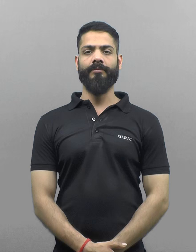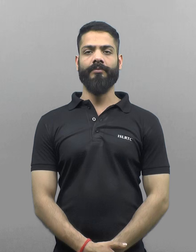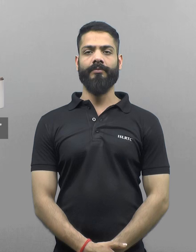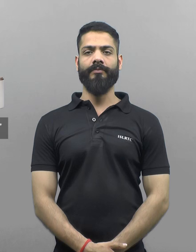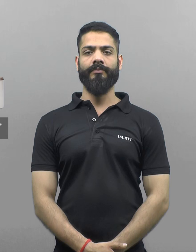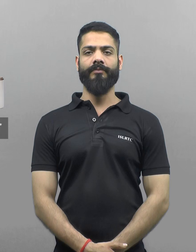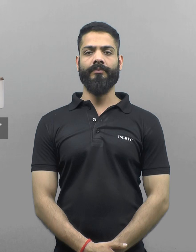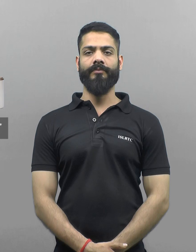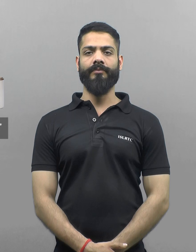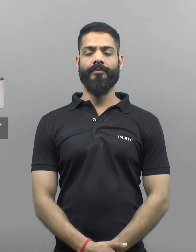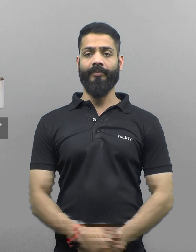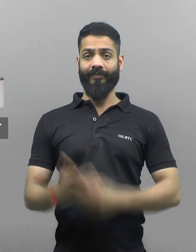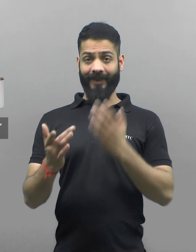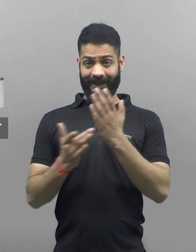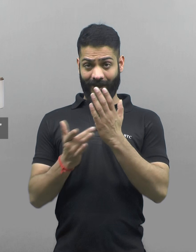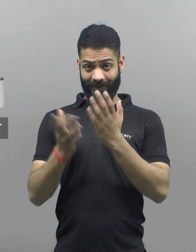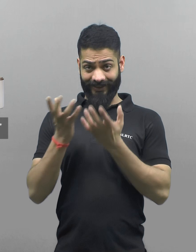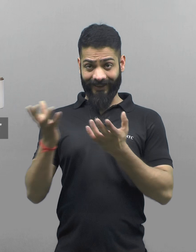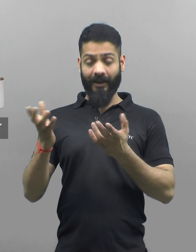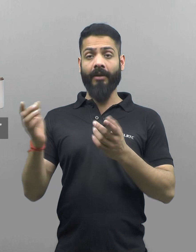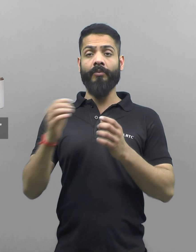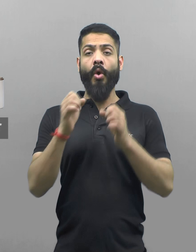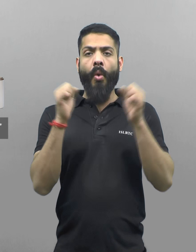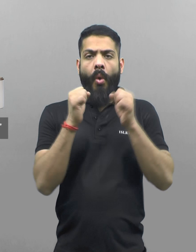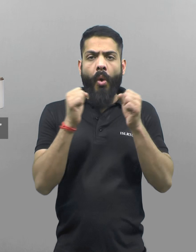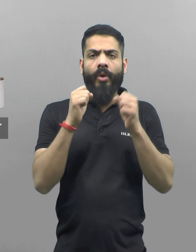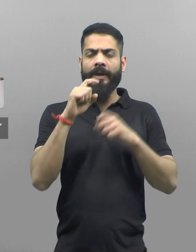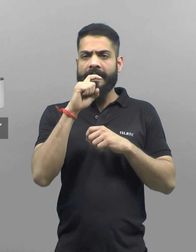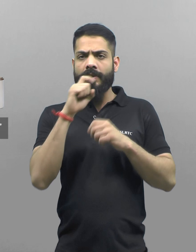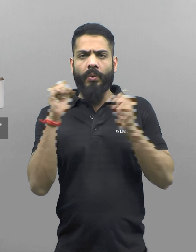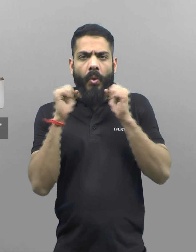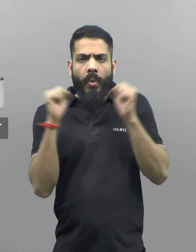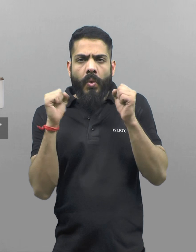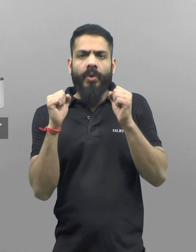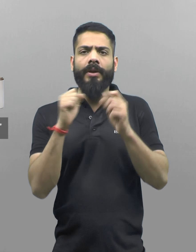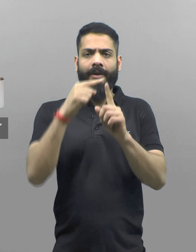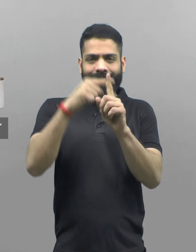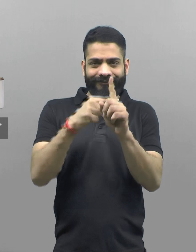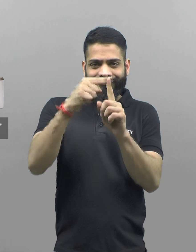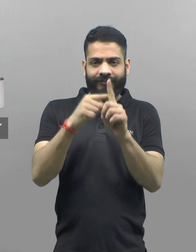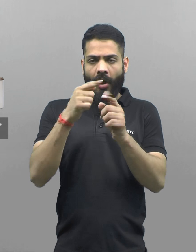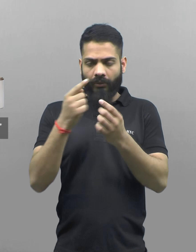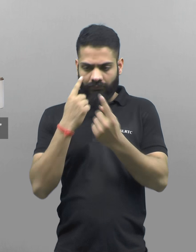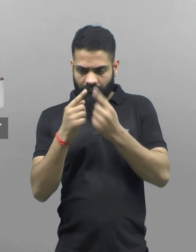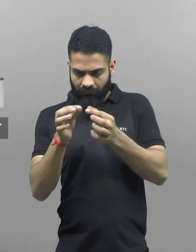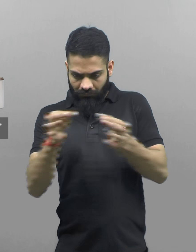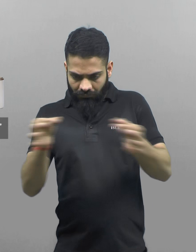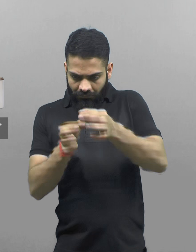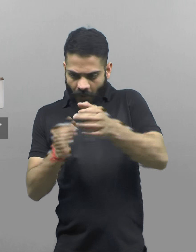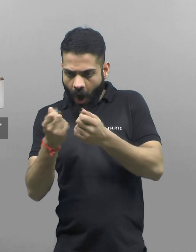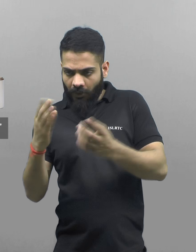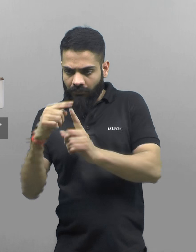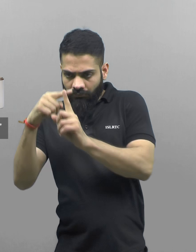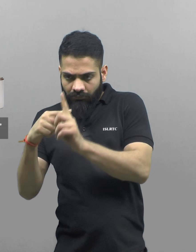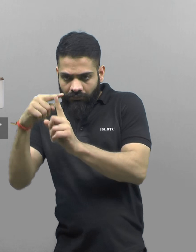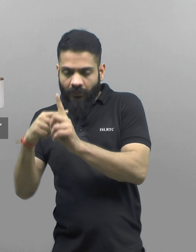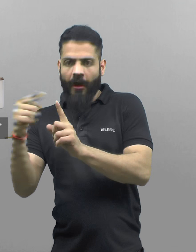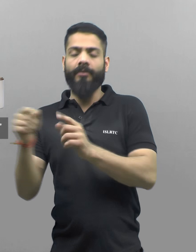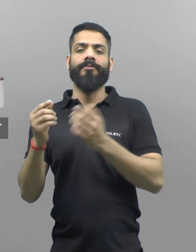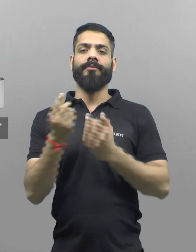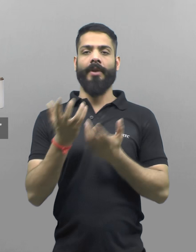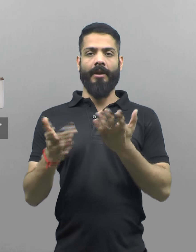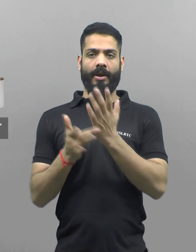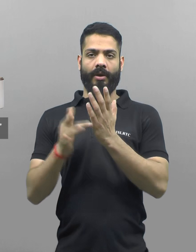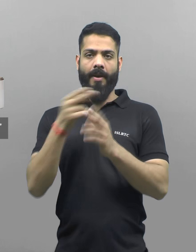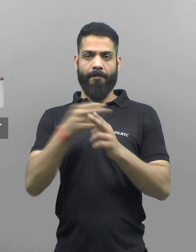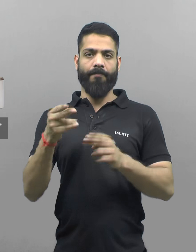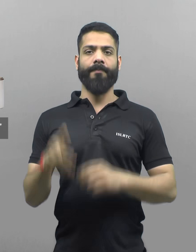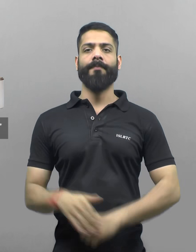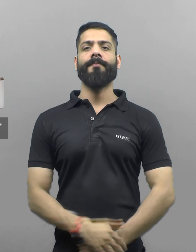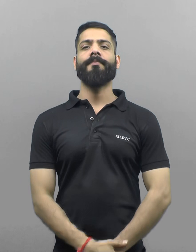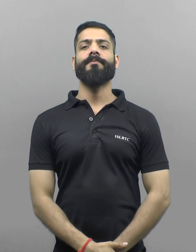Calorimeter